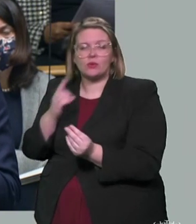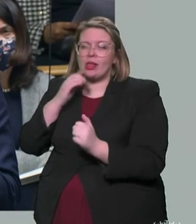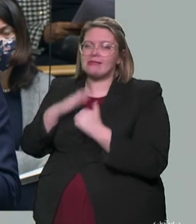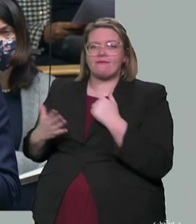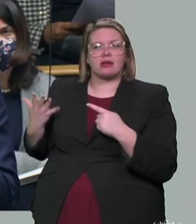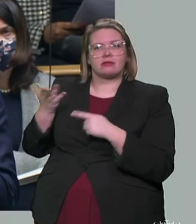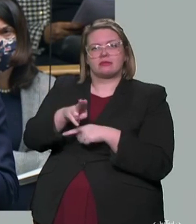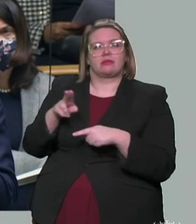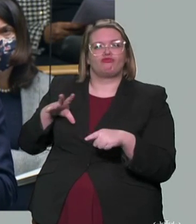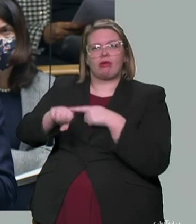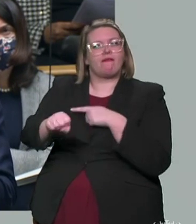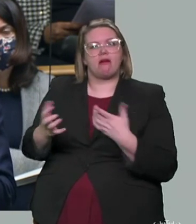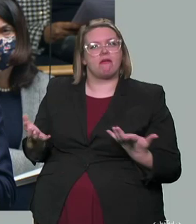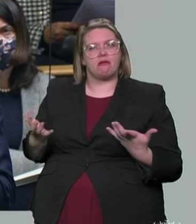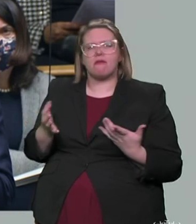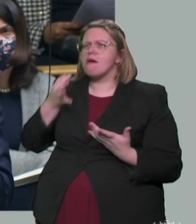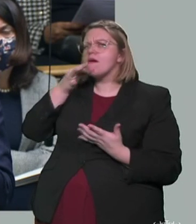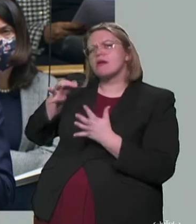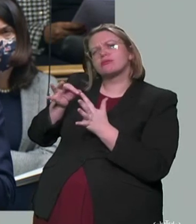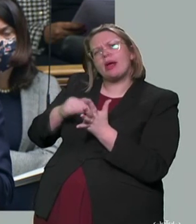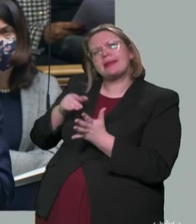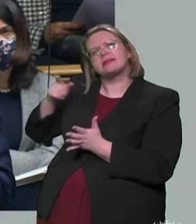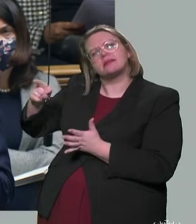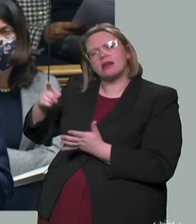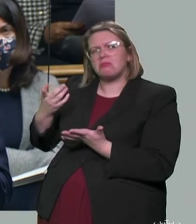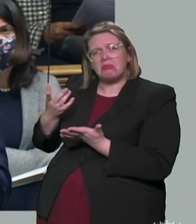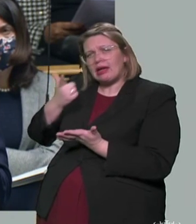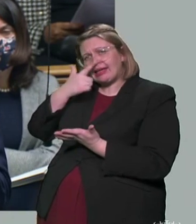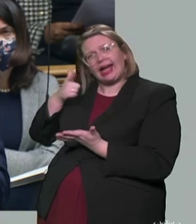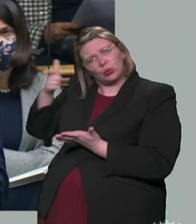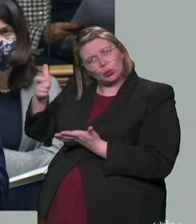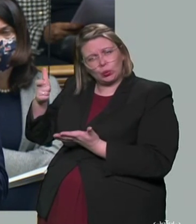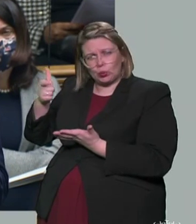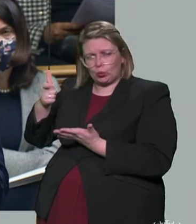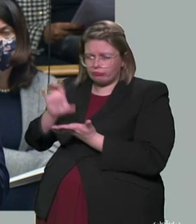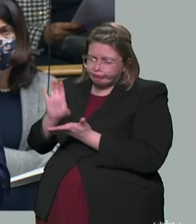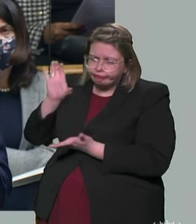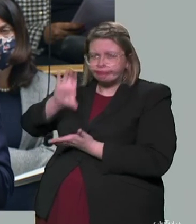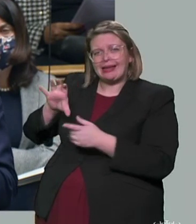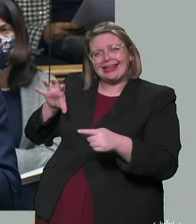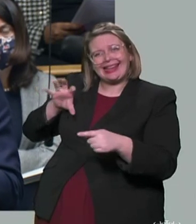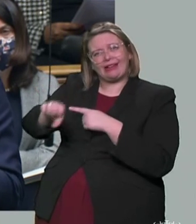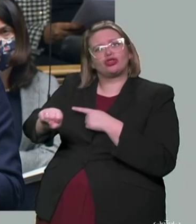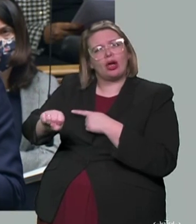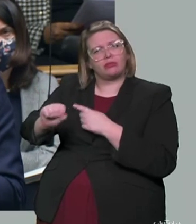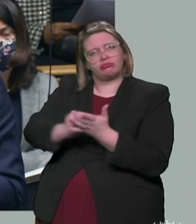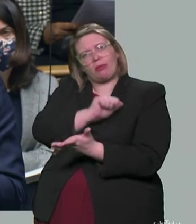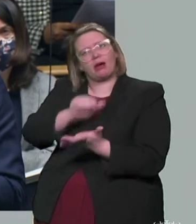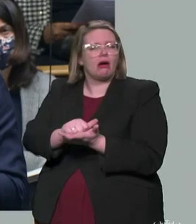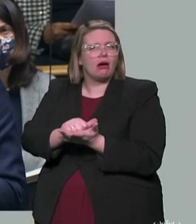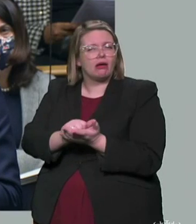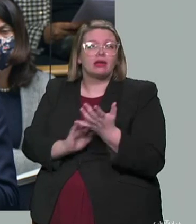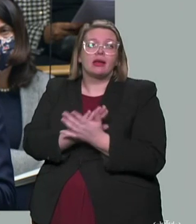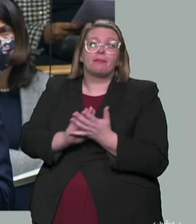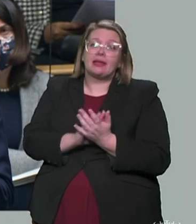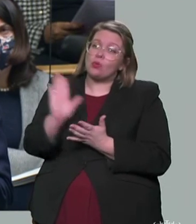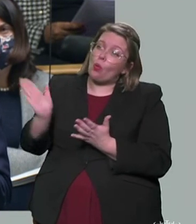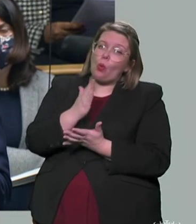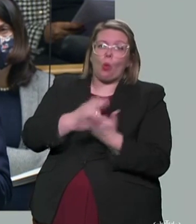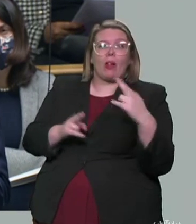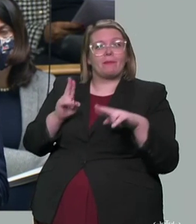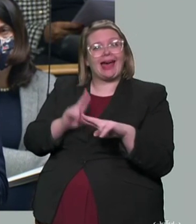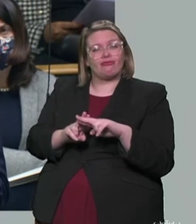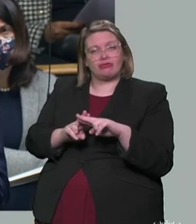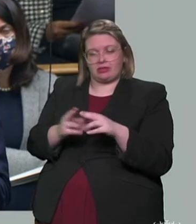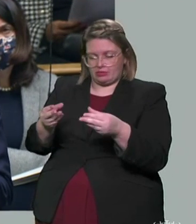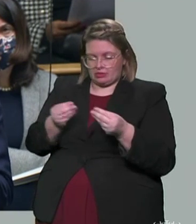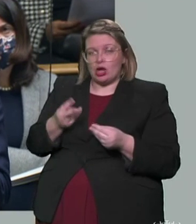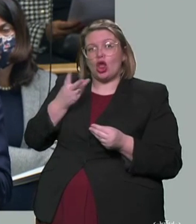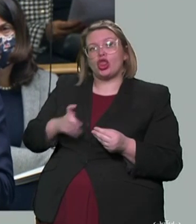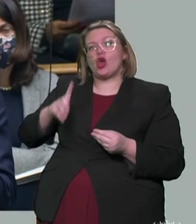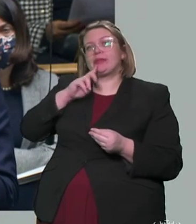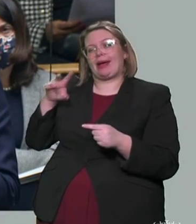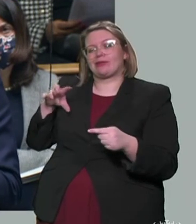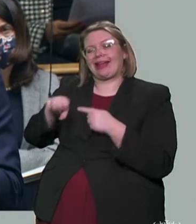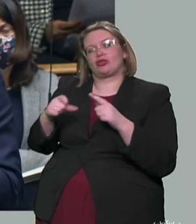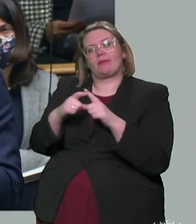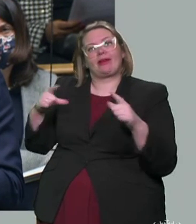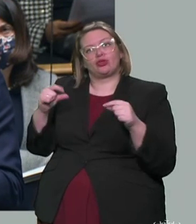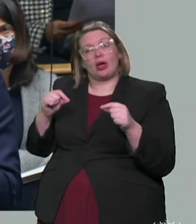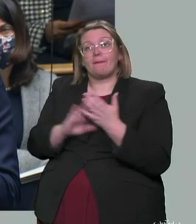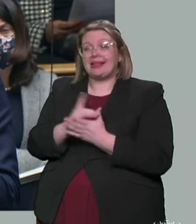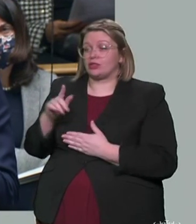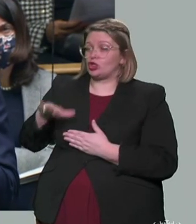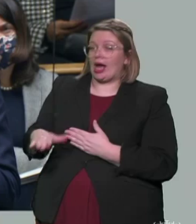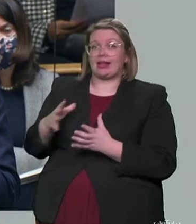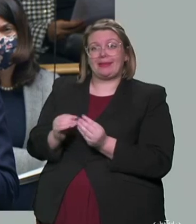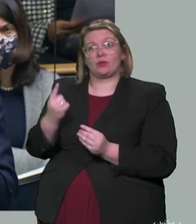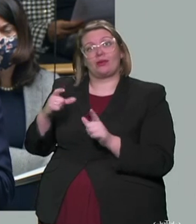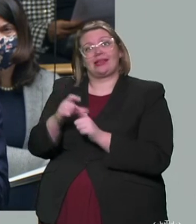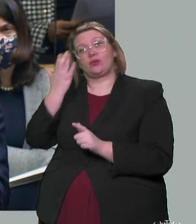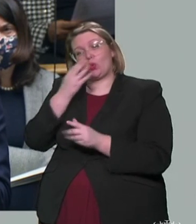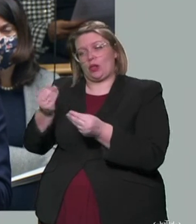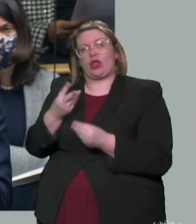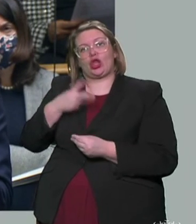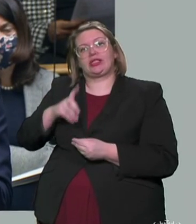So will the Prime Minister do the right thing and properly fund a catch-up programme, starting by providing every parent with a £30 catch-up voucher for every day their child misses school?